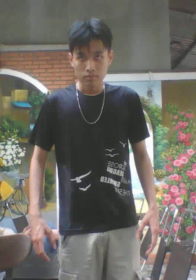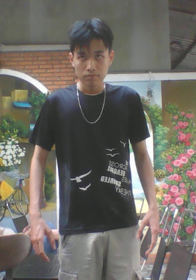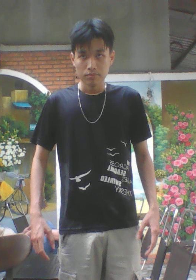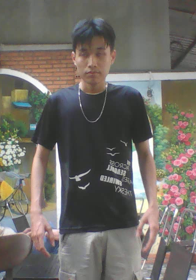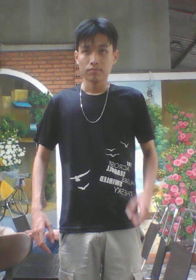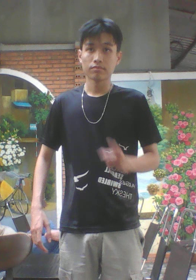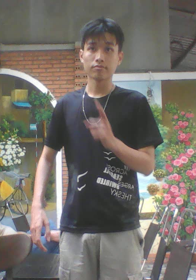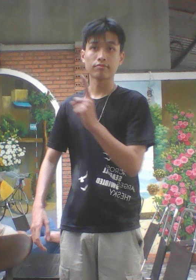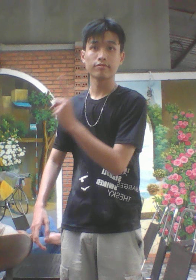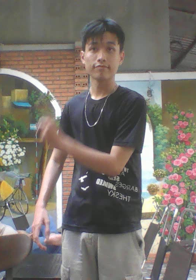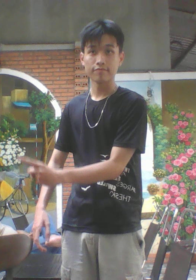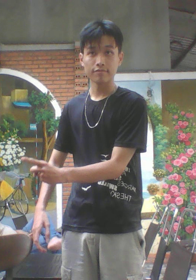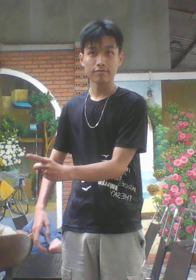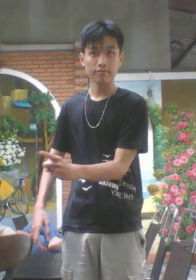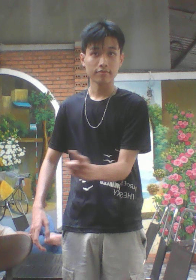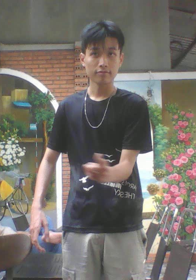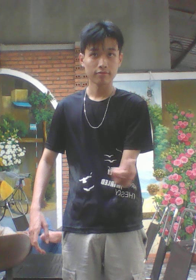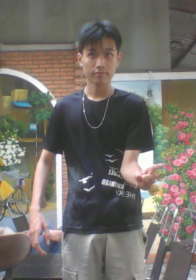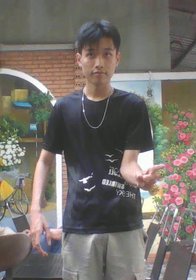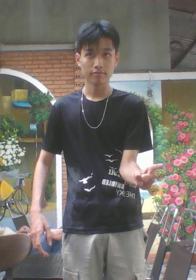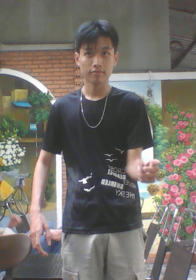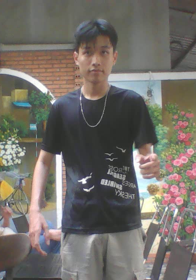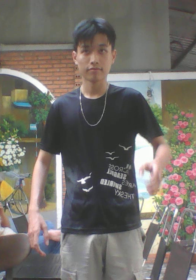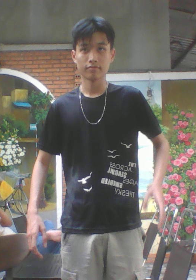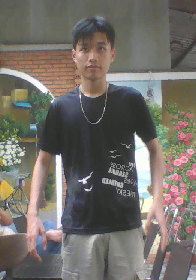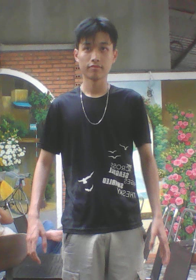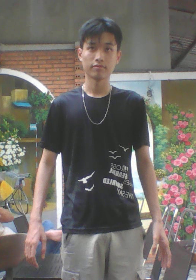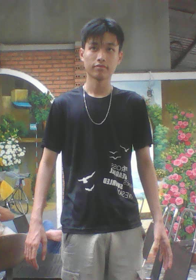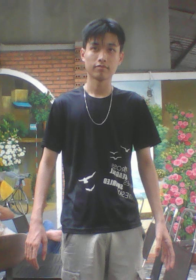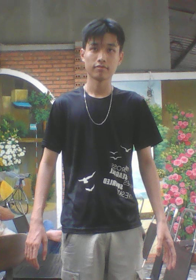cac ban